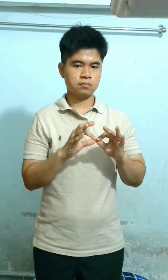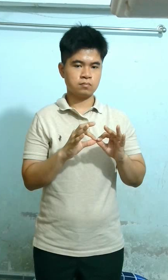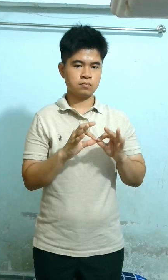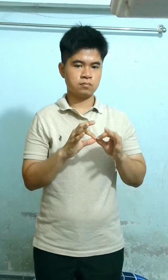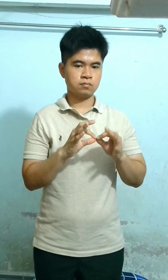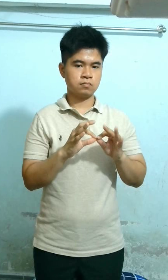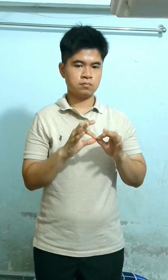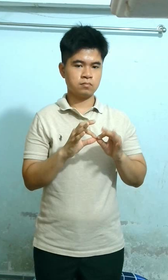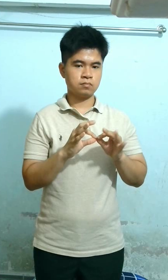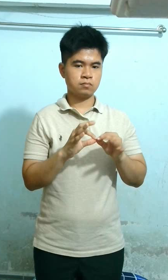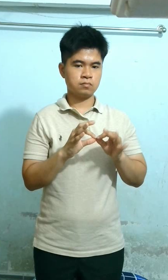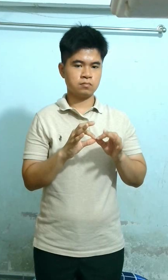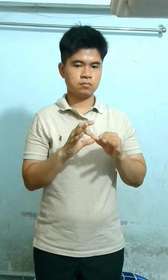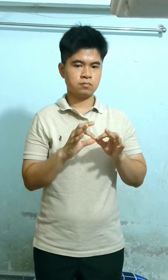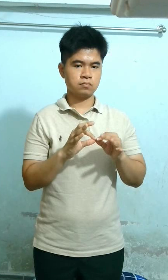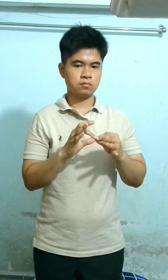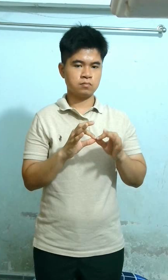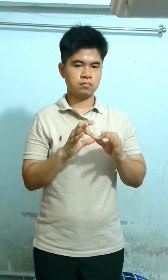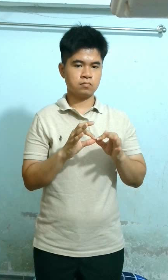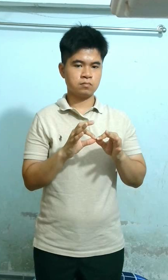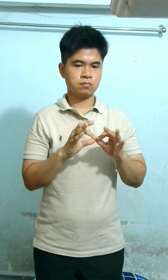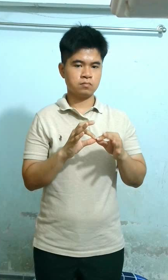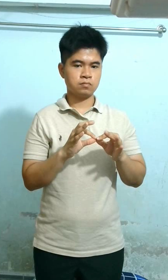phien dich